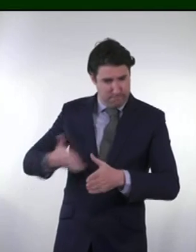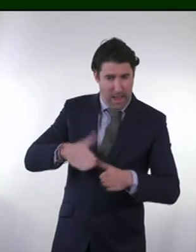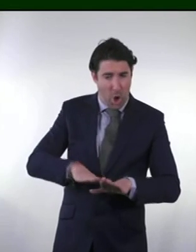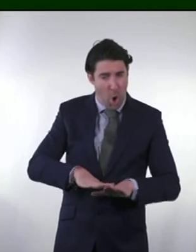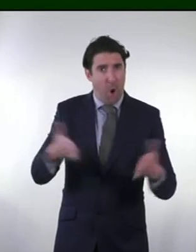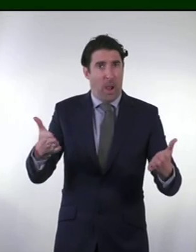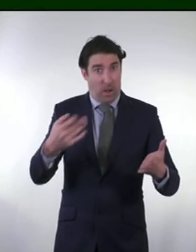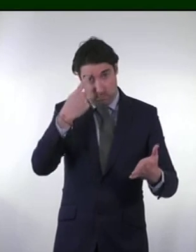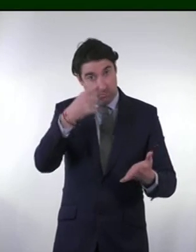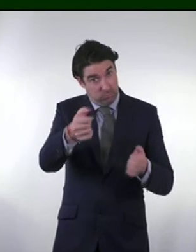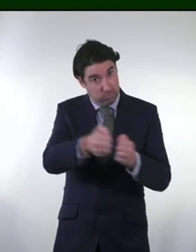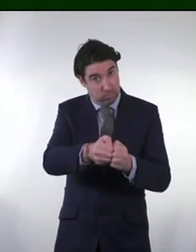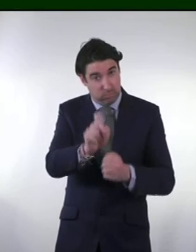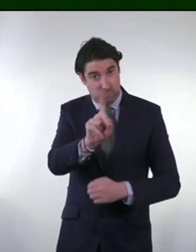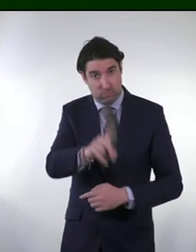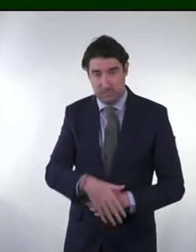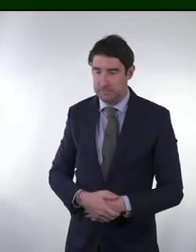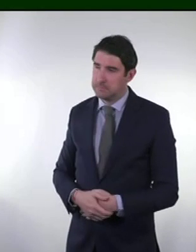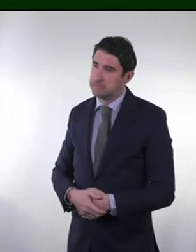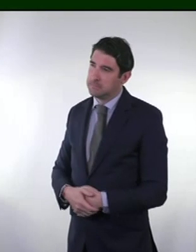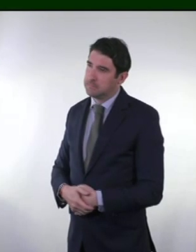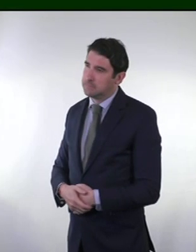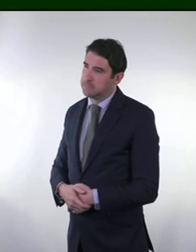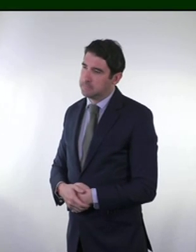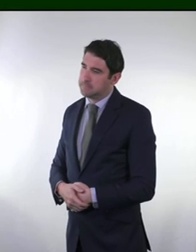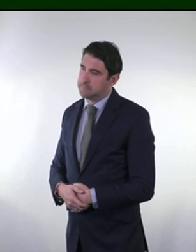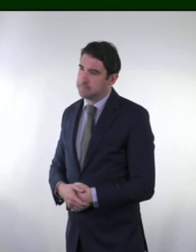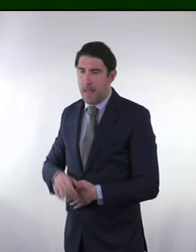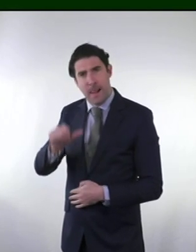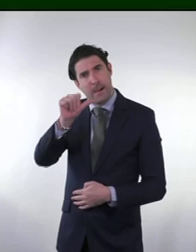Yes, indeed. I am assured that the closure to which my hon.